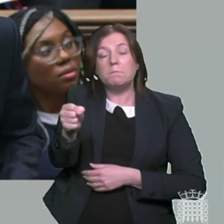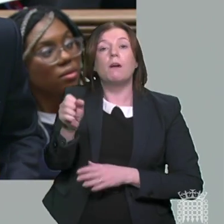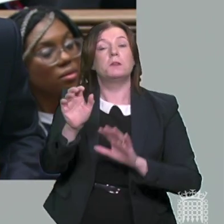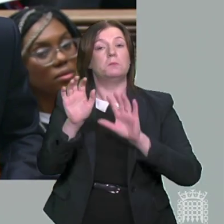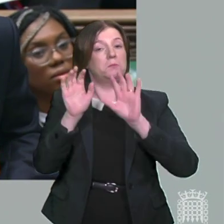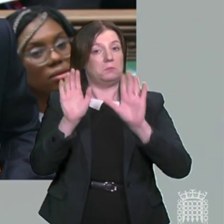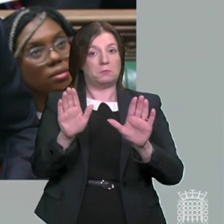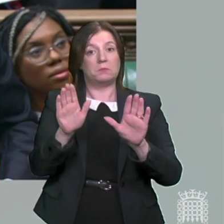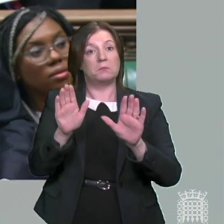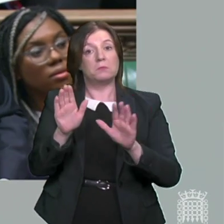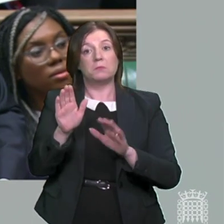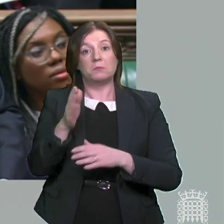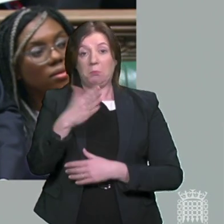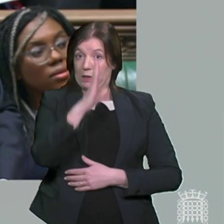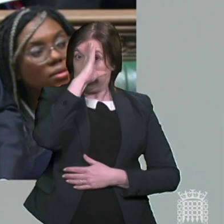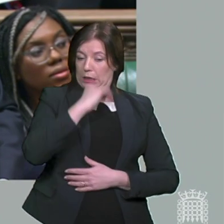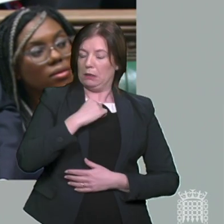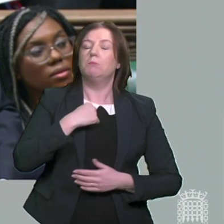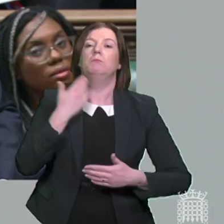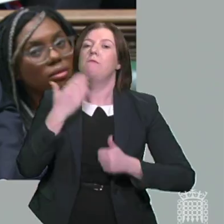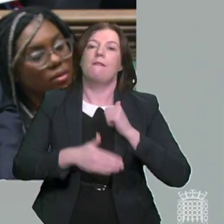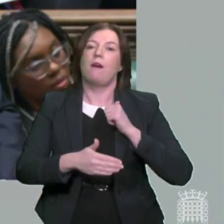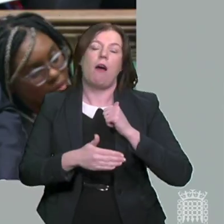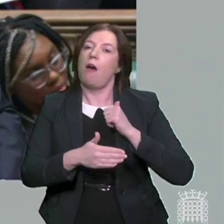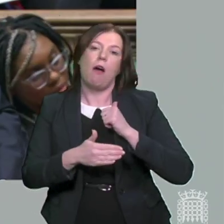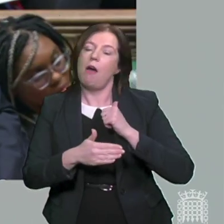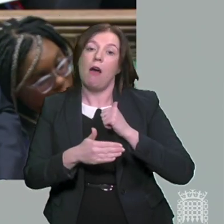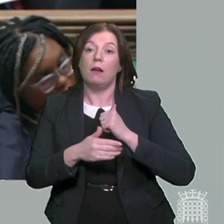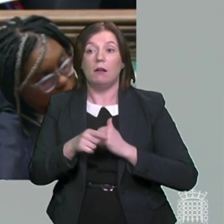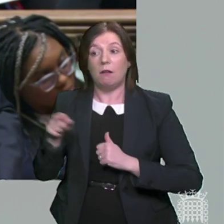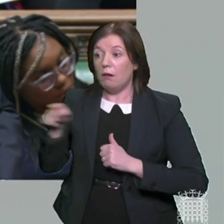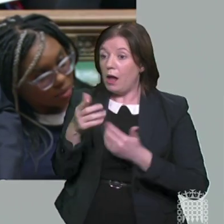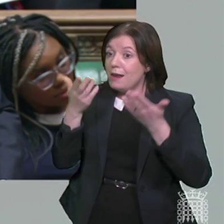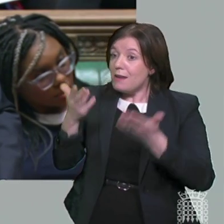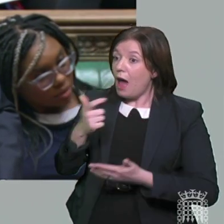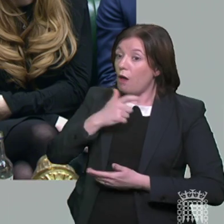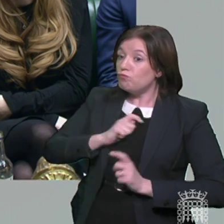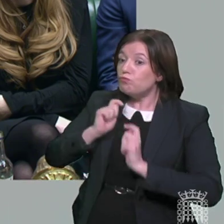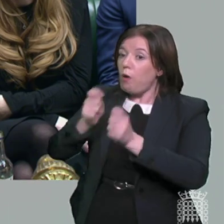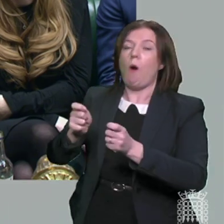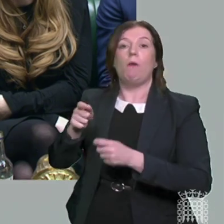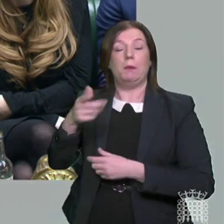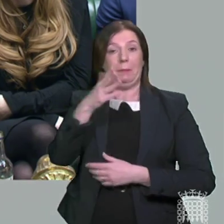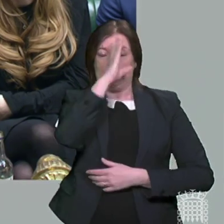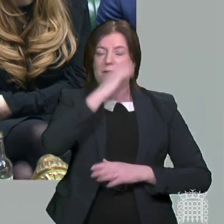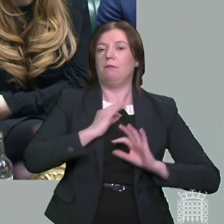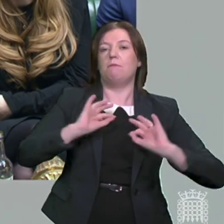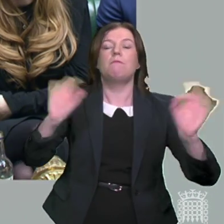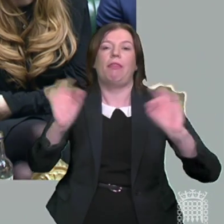No issues were raised with me when he was appointed to his current role.